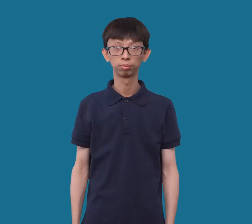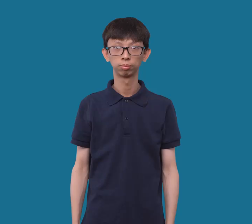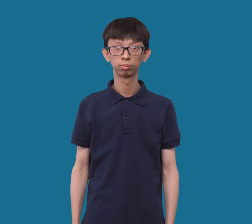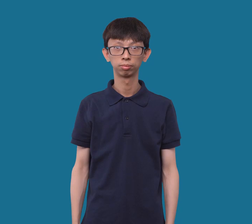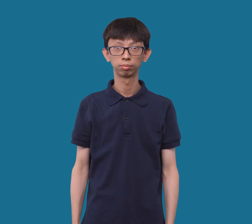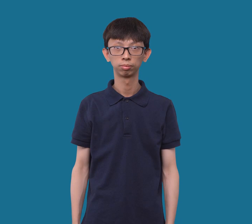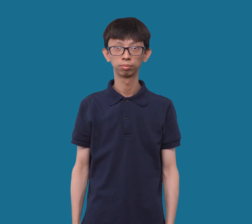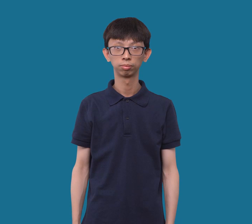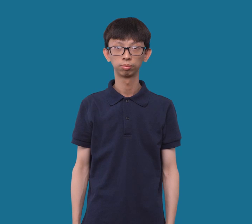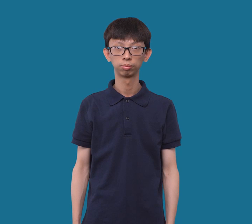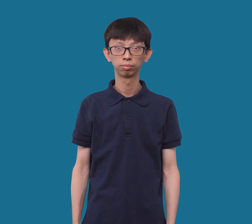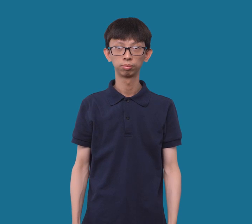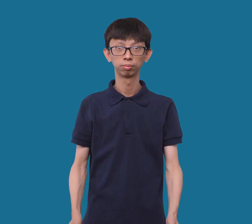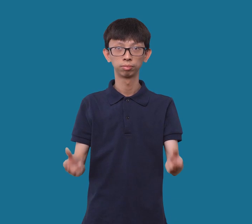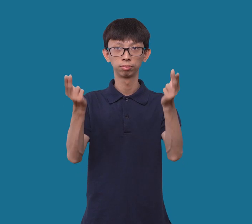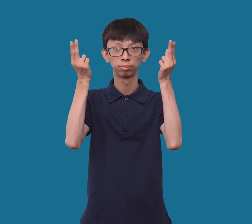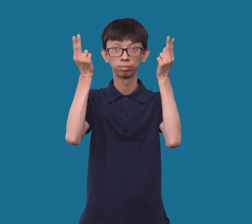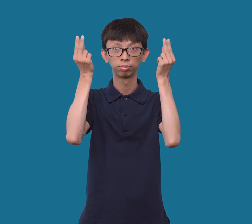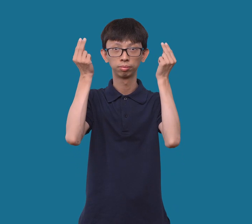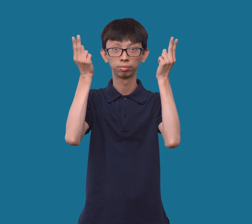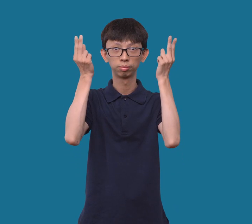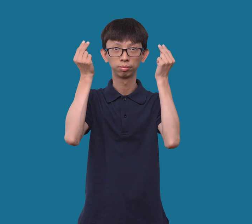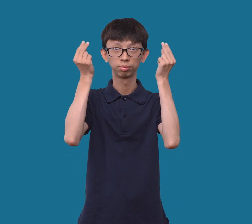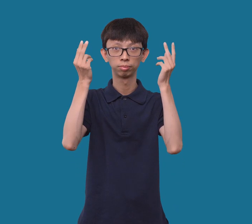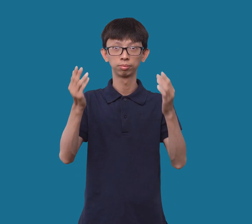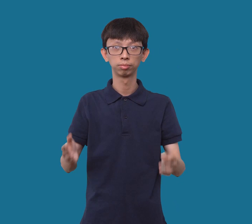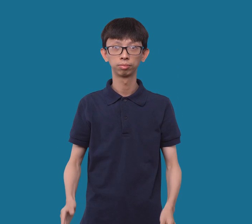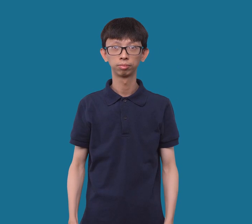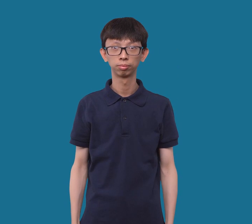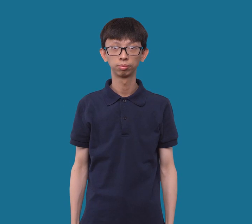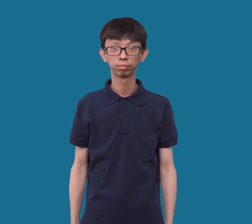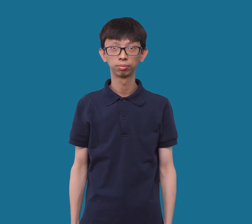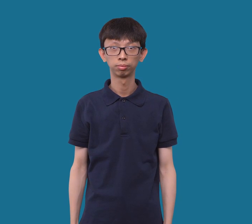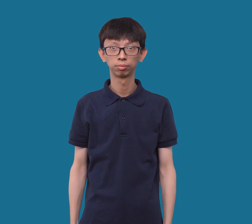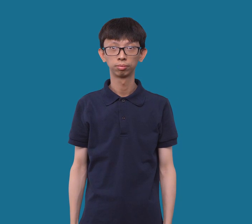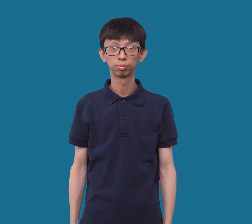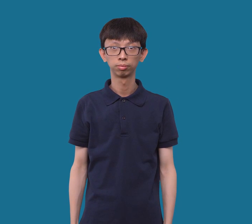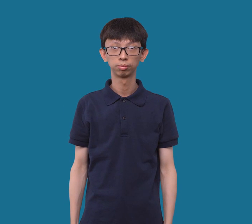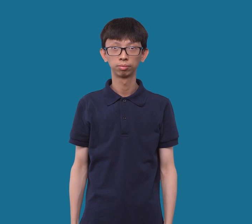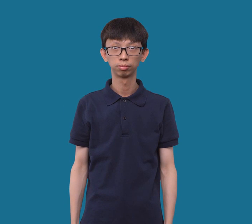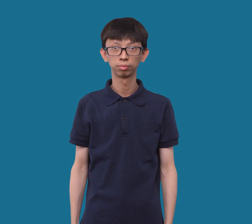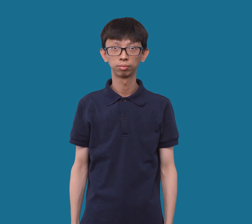Bến Tre